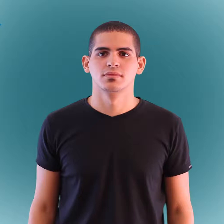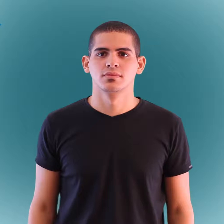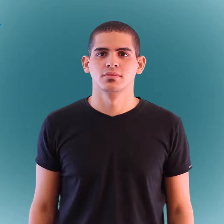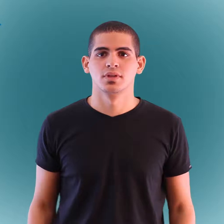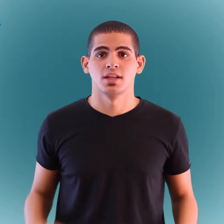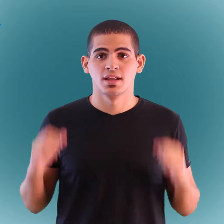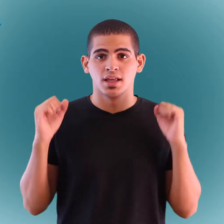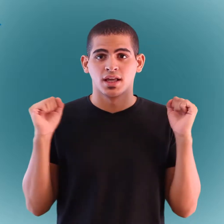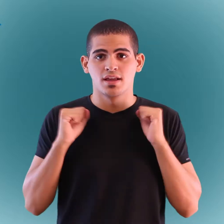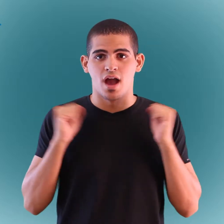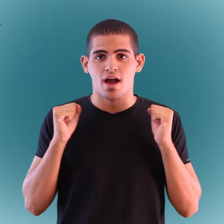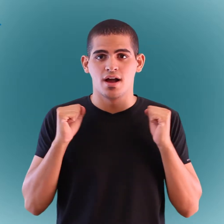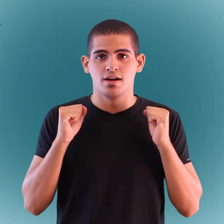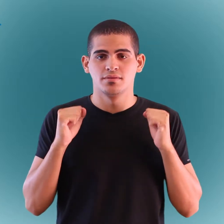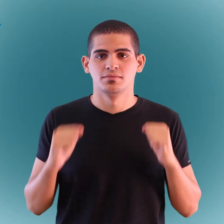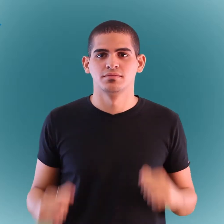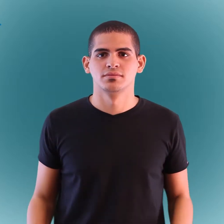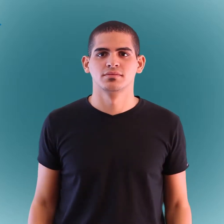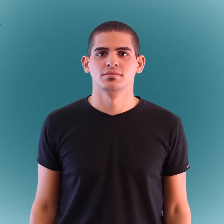קר